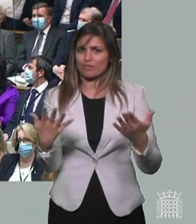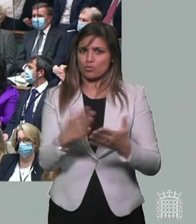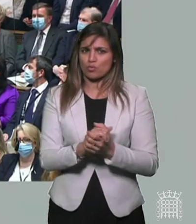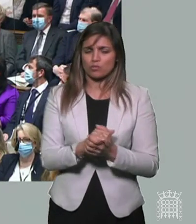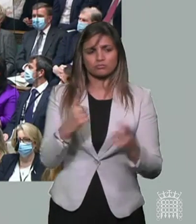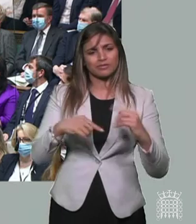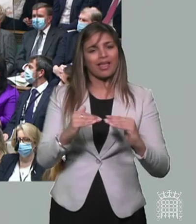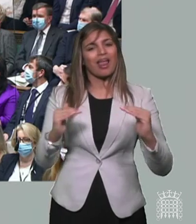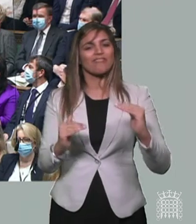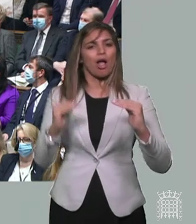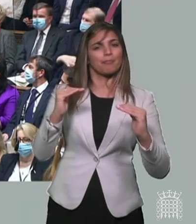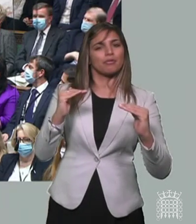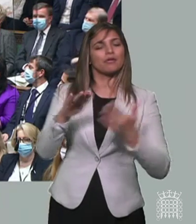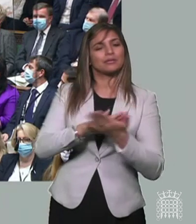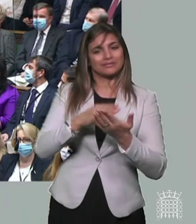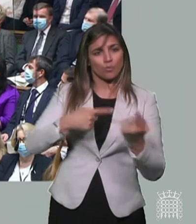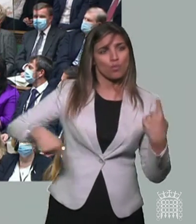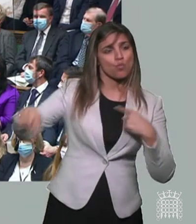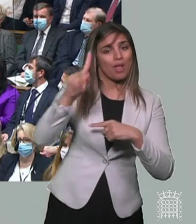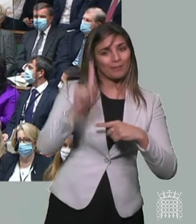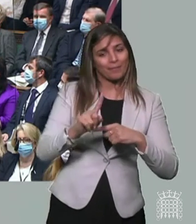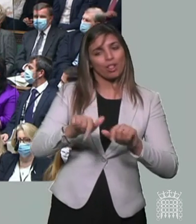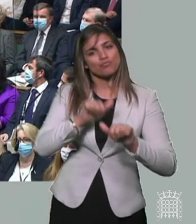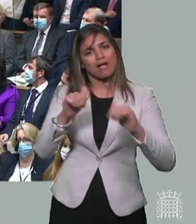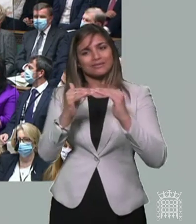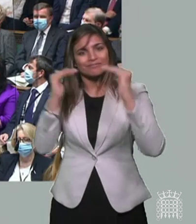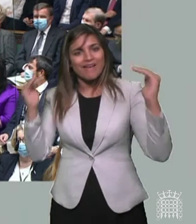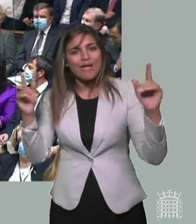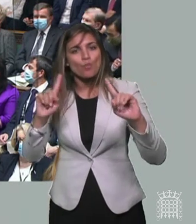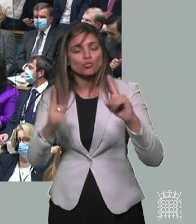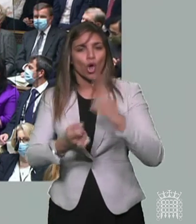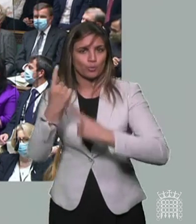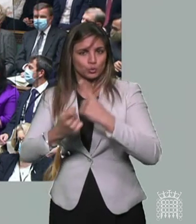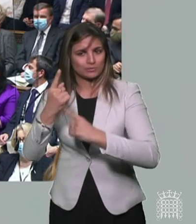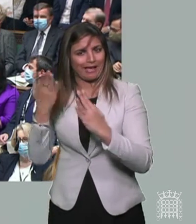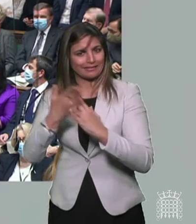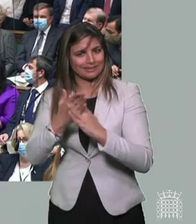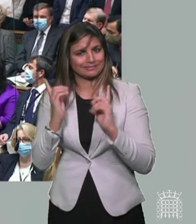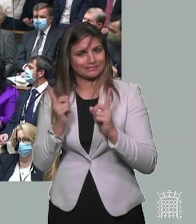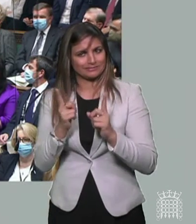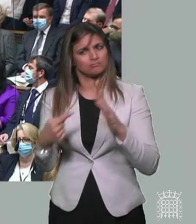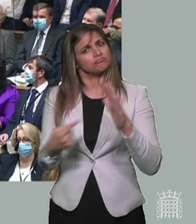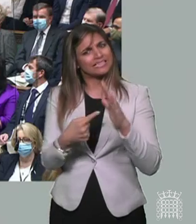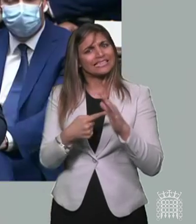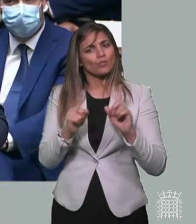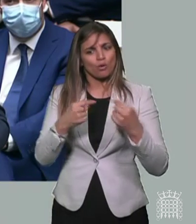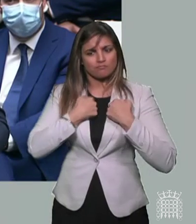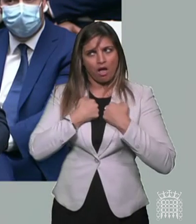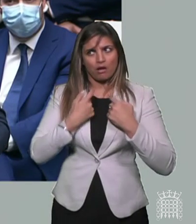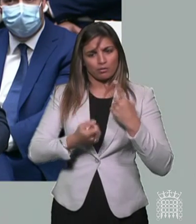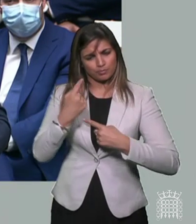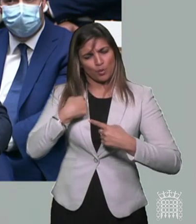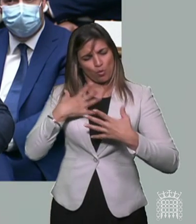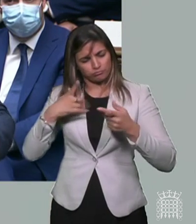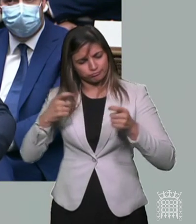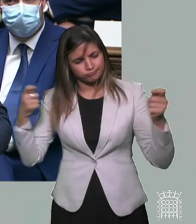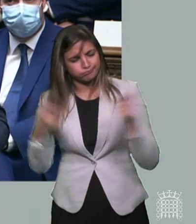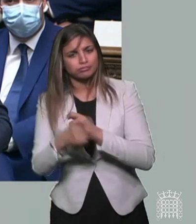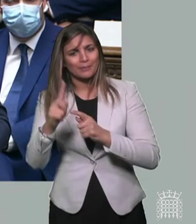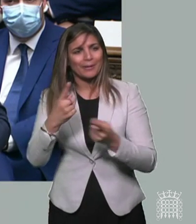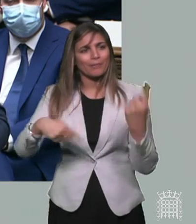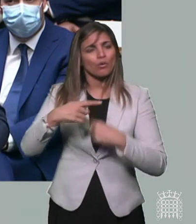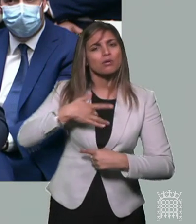It is what ensures that people throughout the country have access to the same opportunities, and it is a key part of my mission to transform lives in Burnley and Padiham.